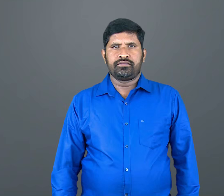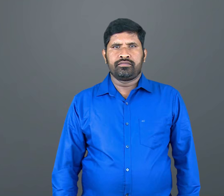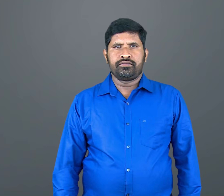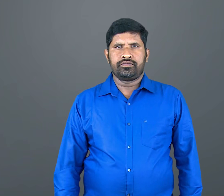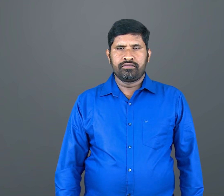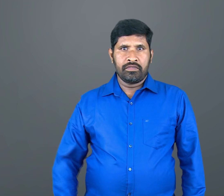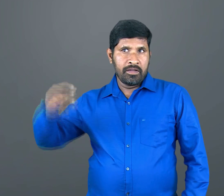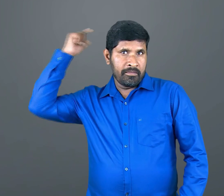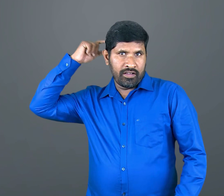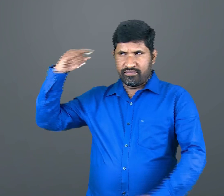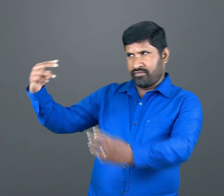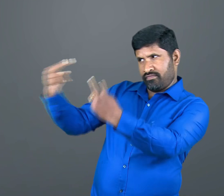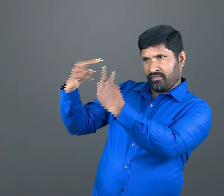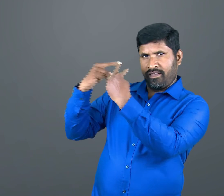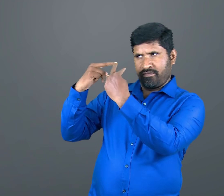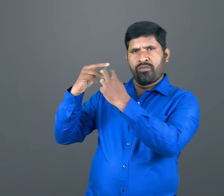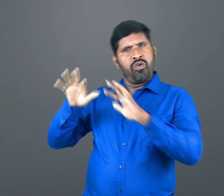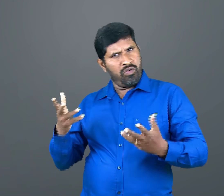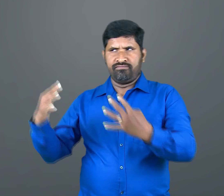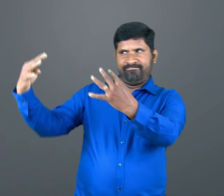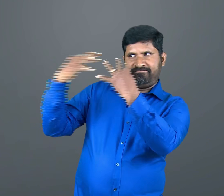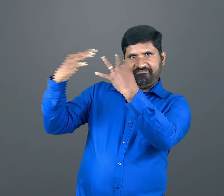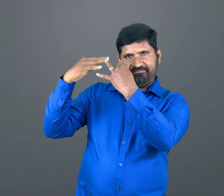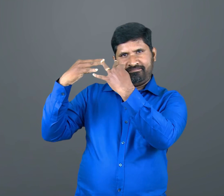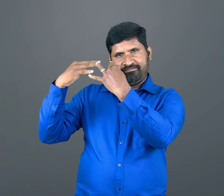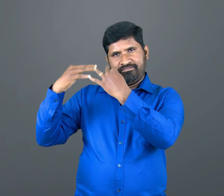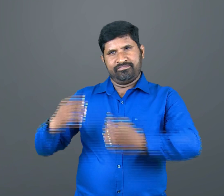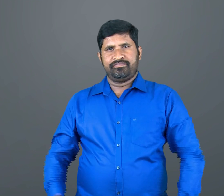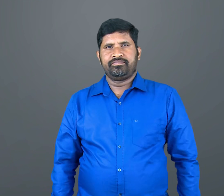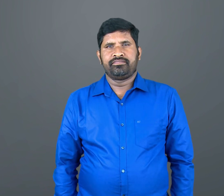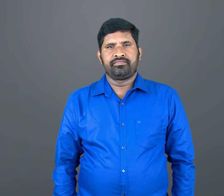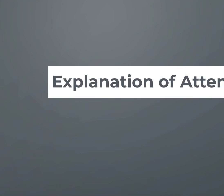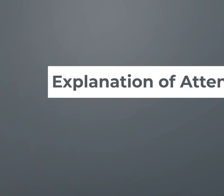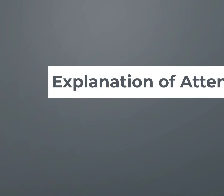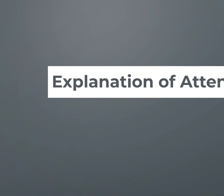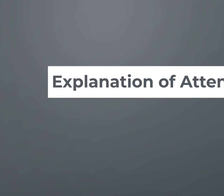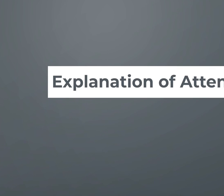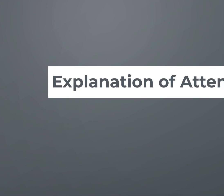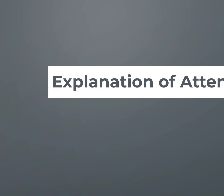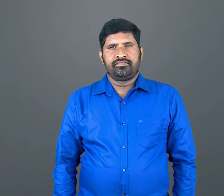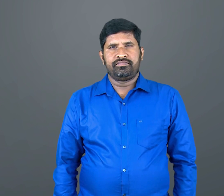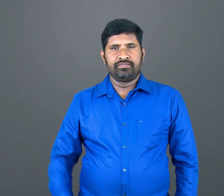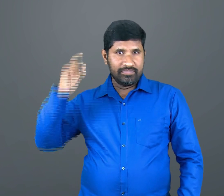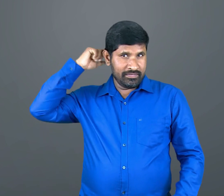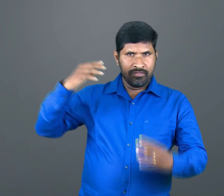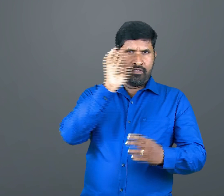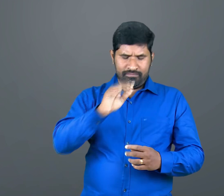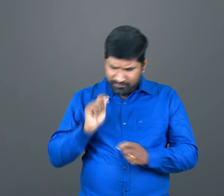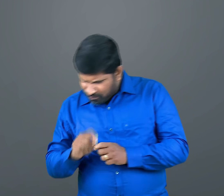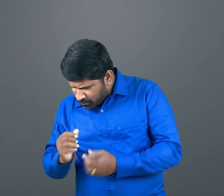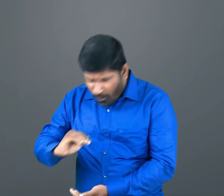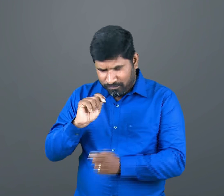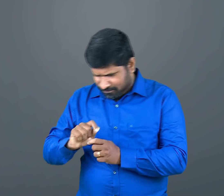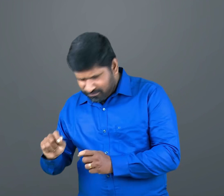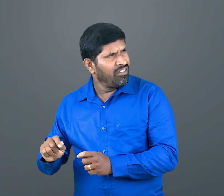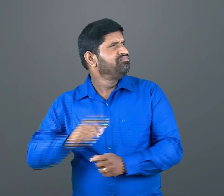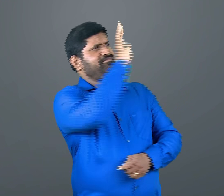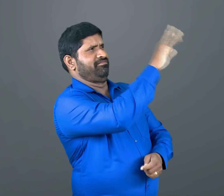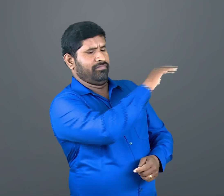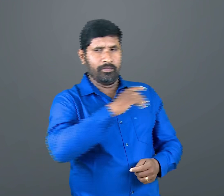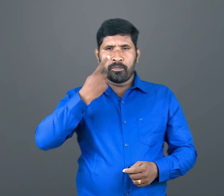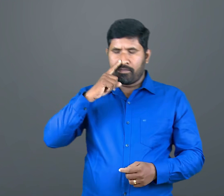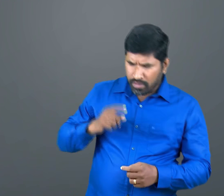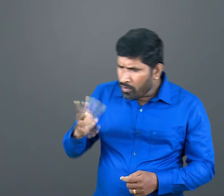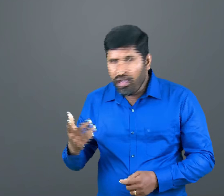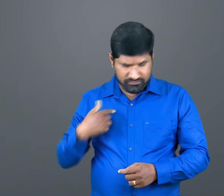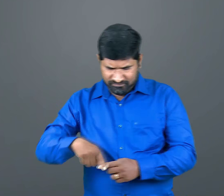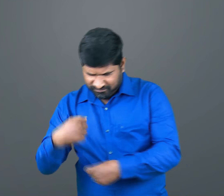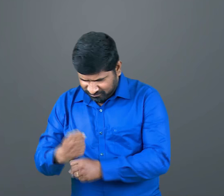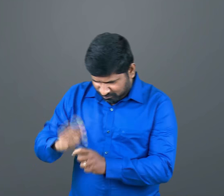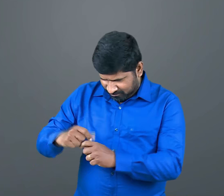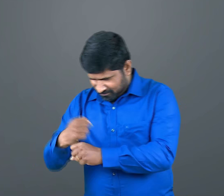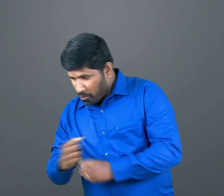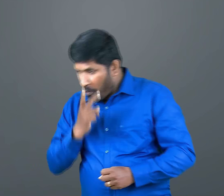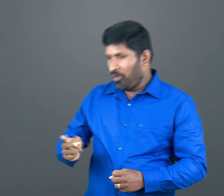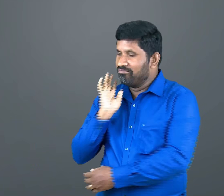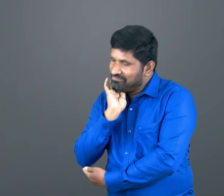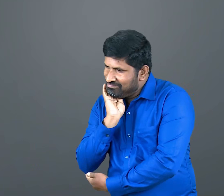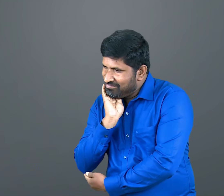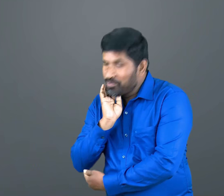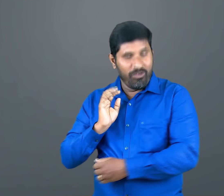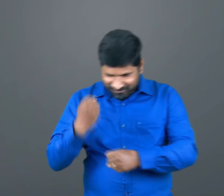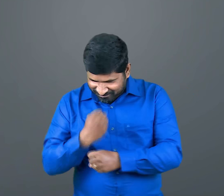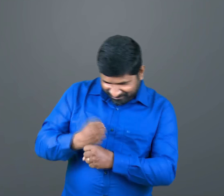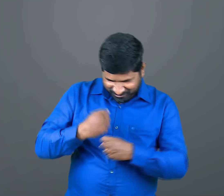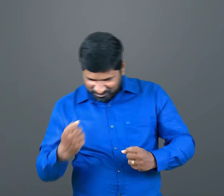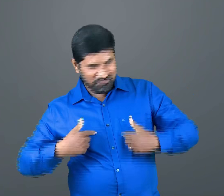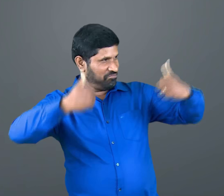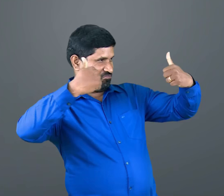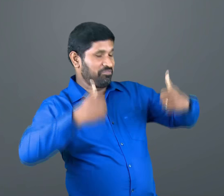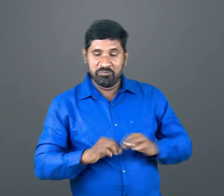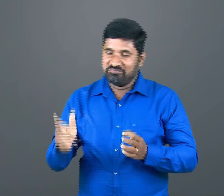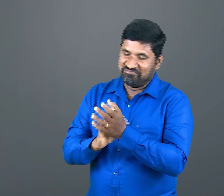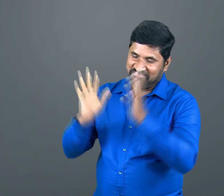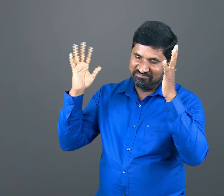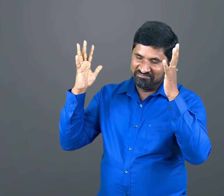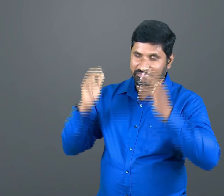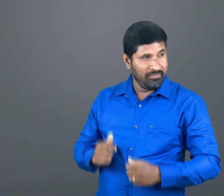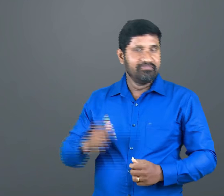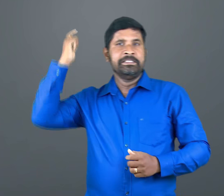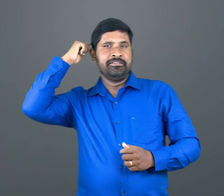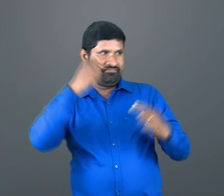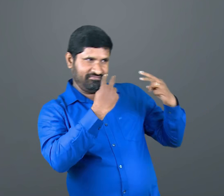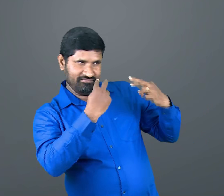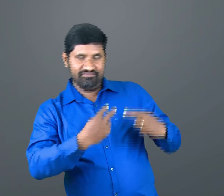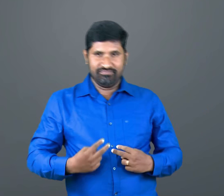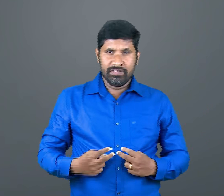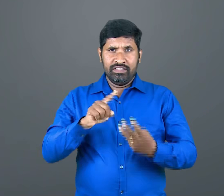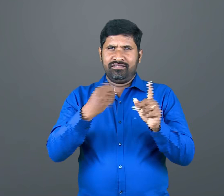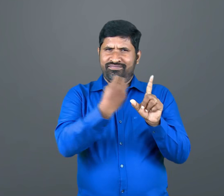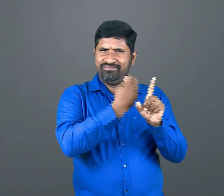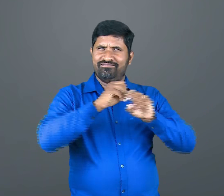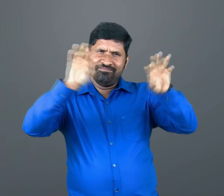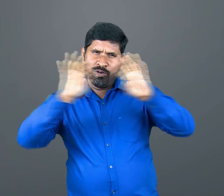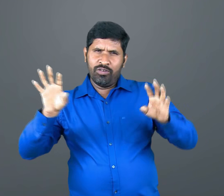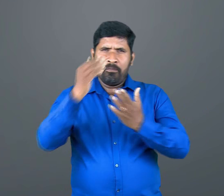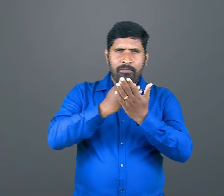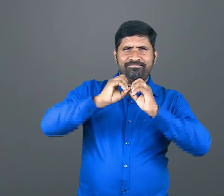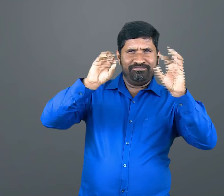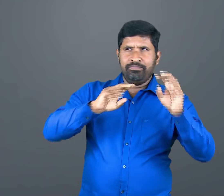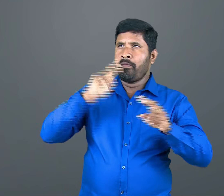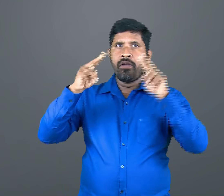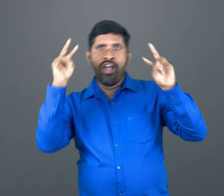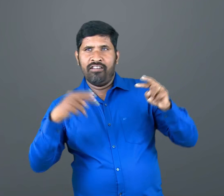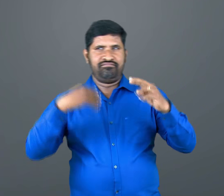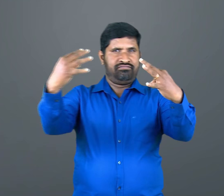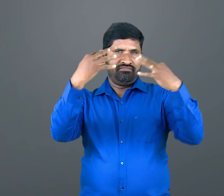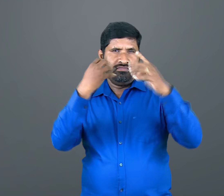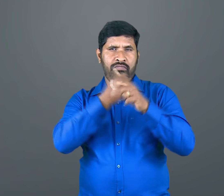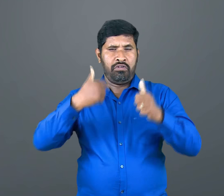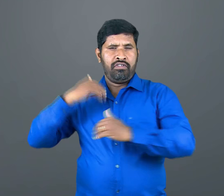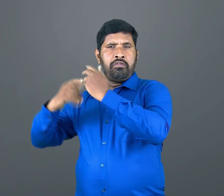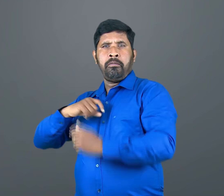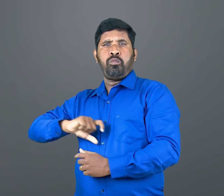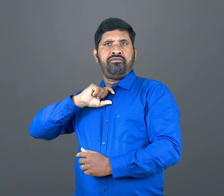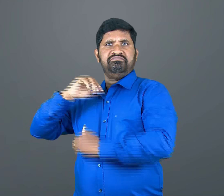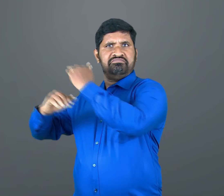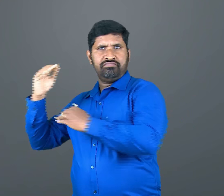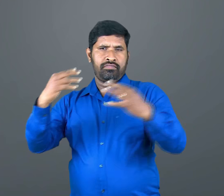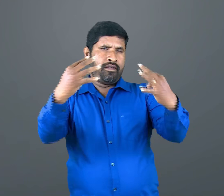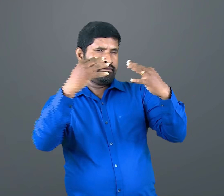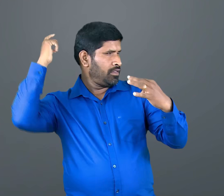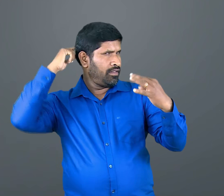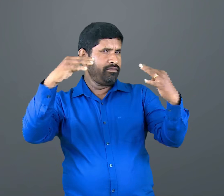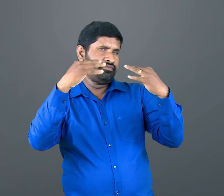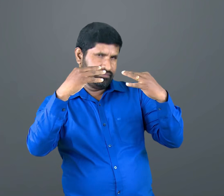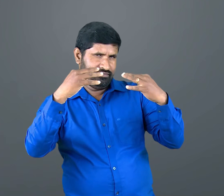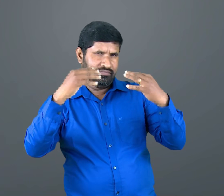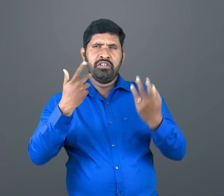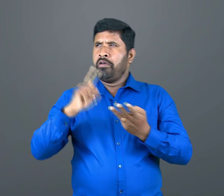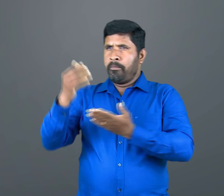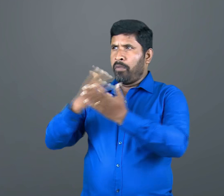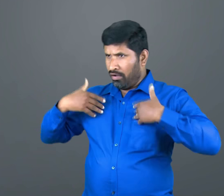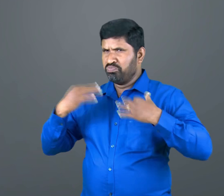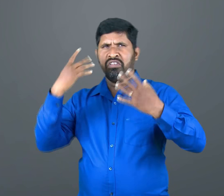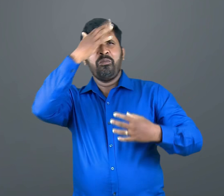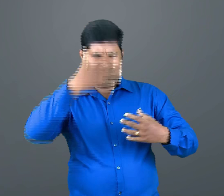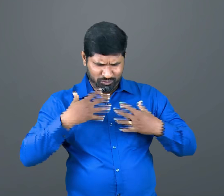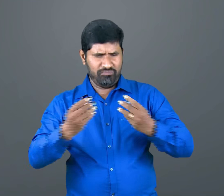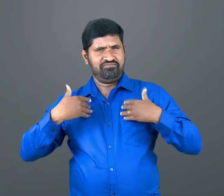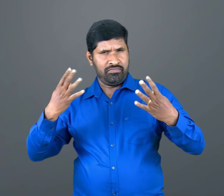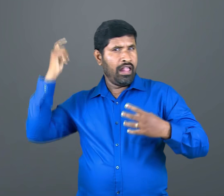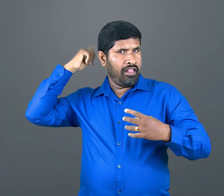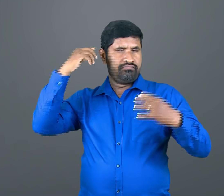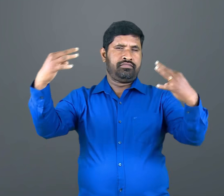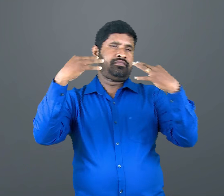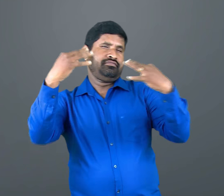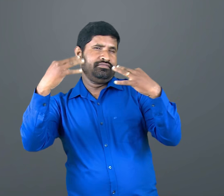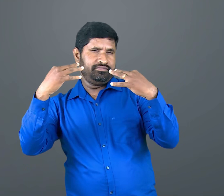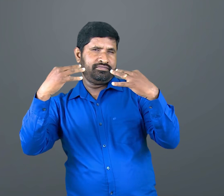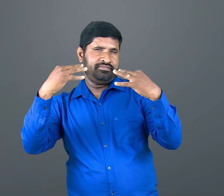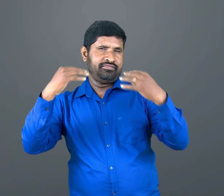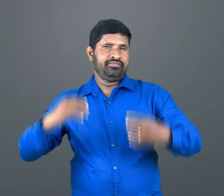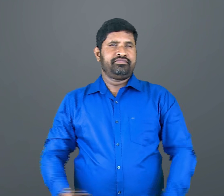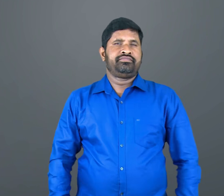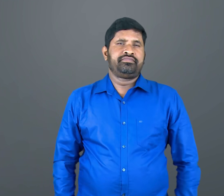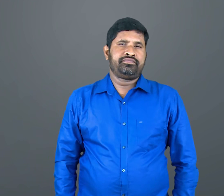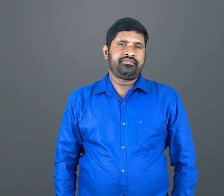Attention seeking